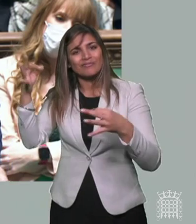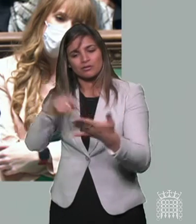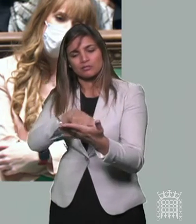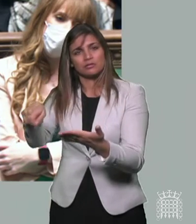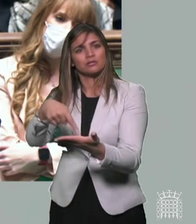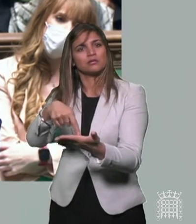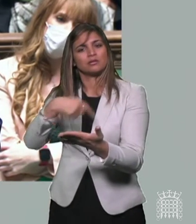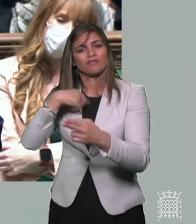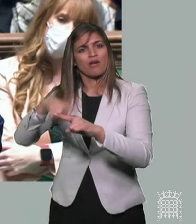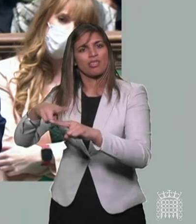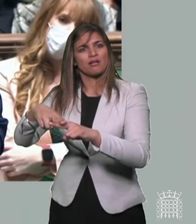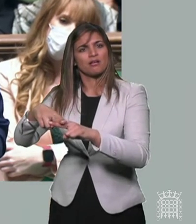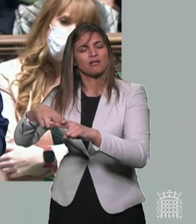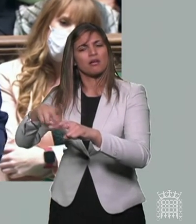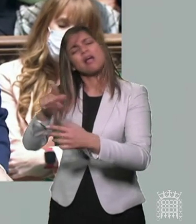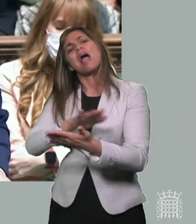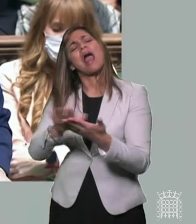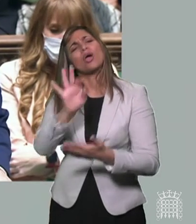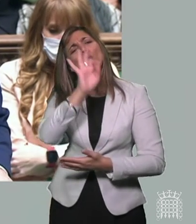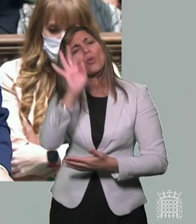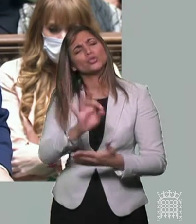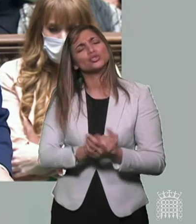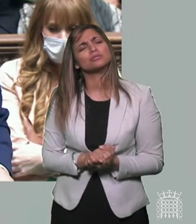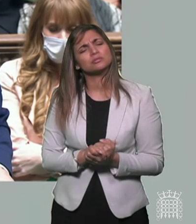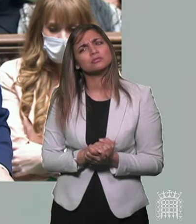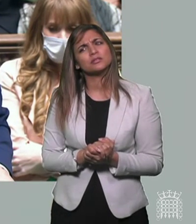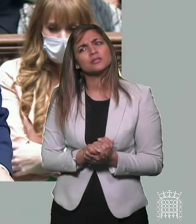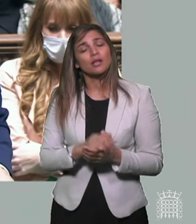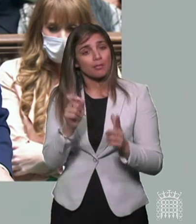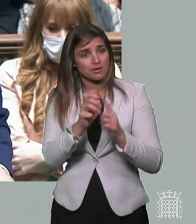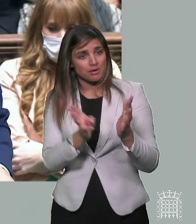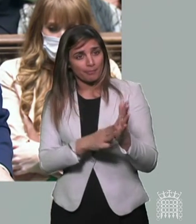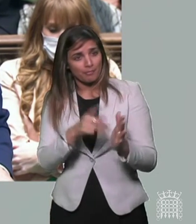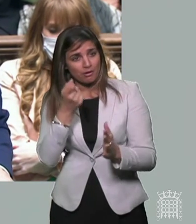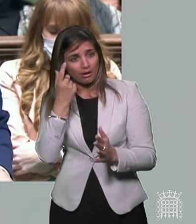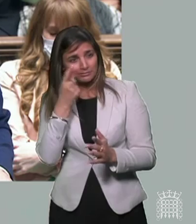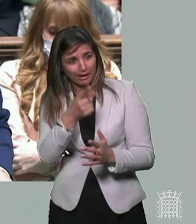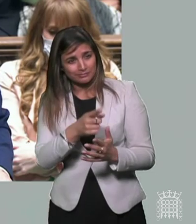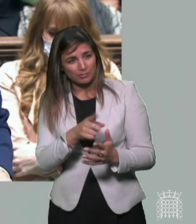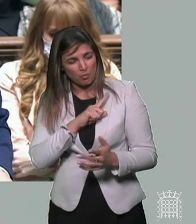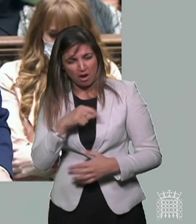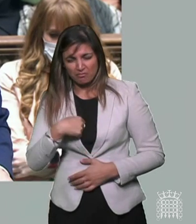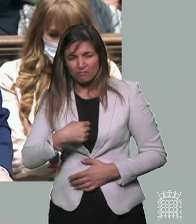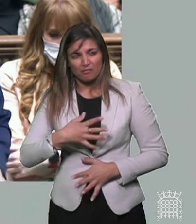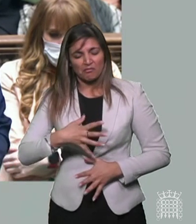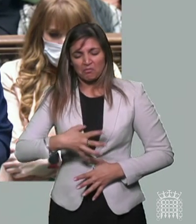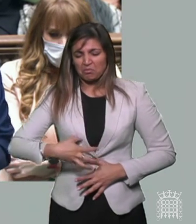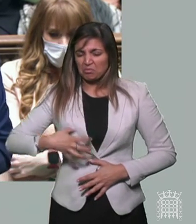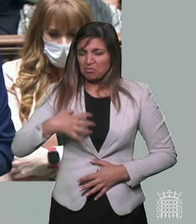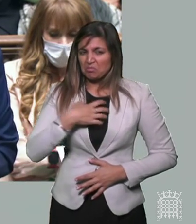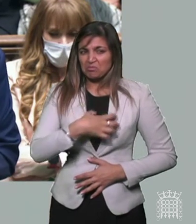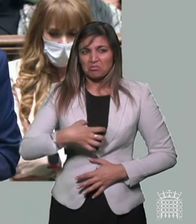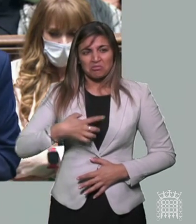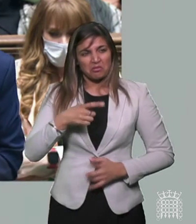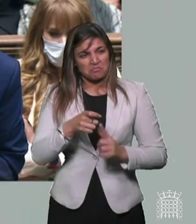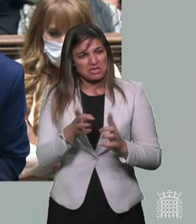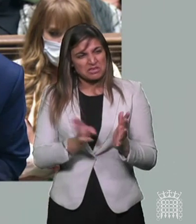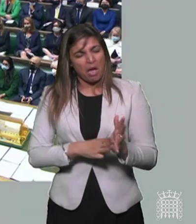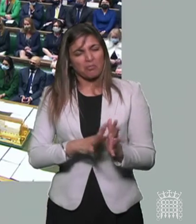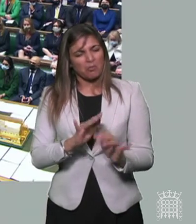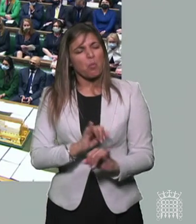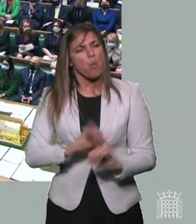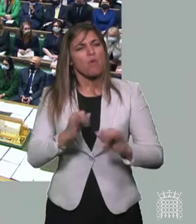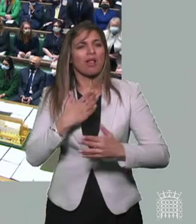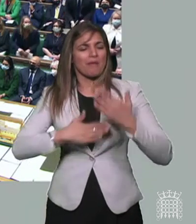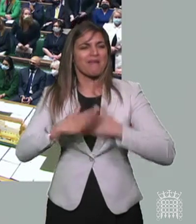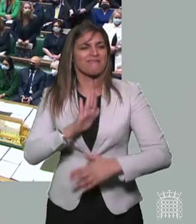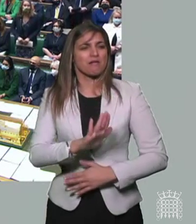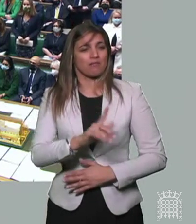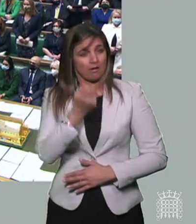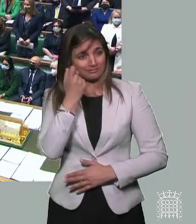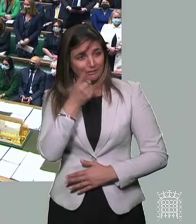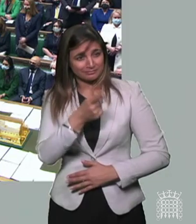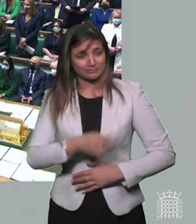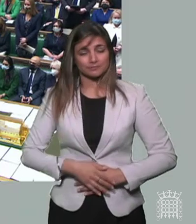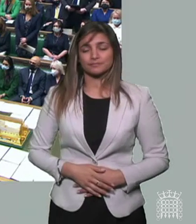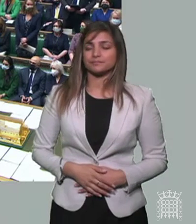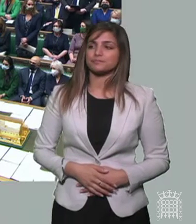What Hannah wants to know is this: does the Prime Minister understand why it makes her feel sick to think about the way that he has behaved?